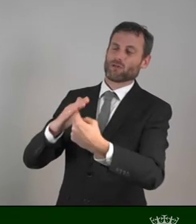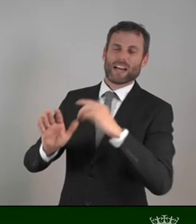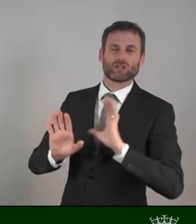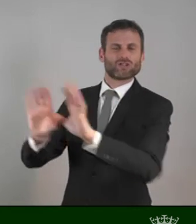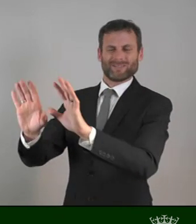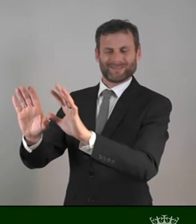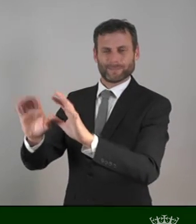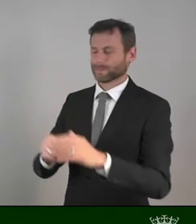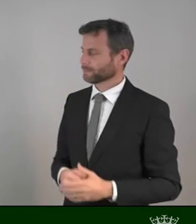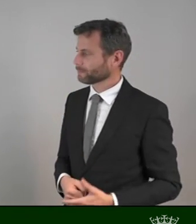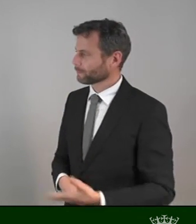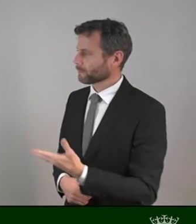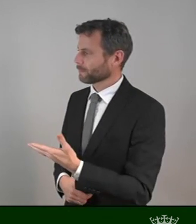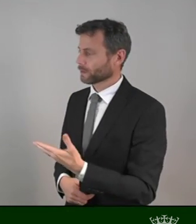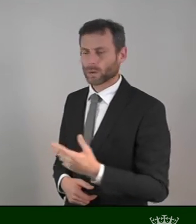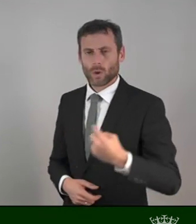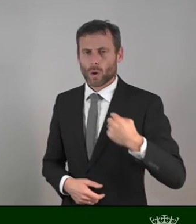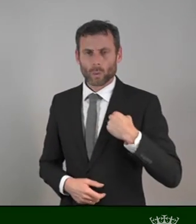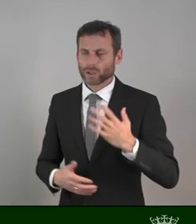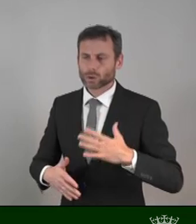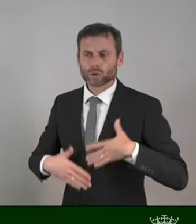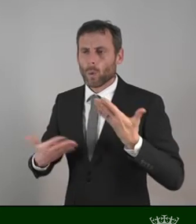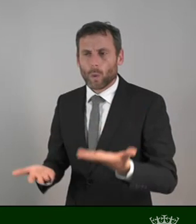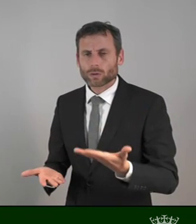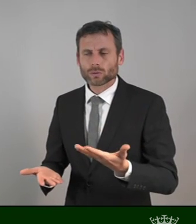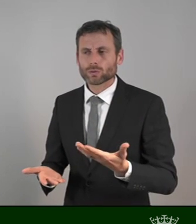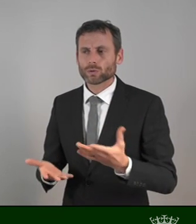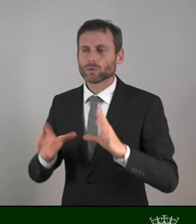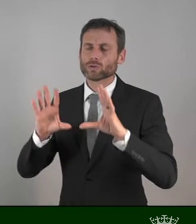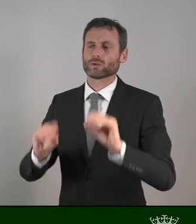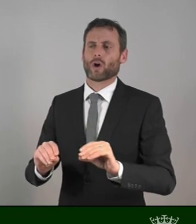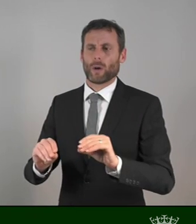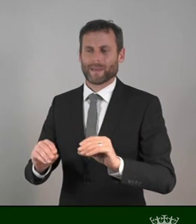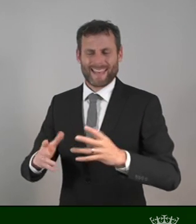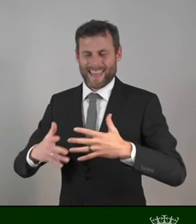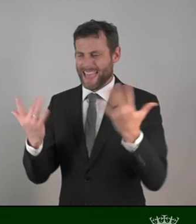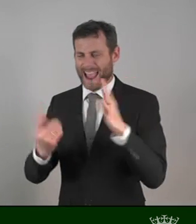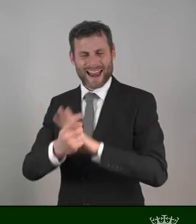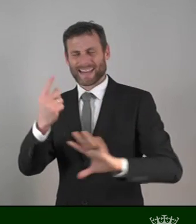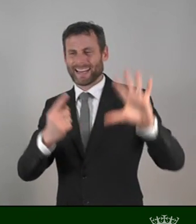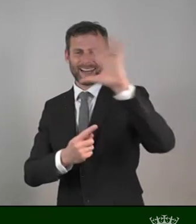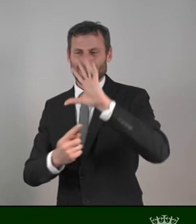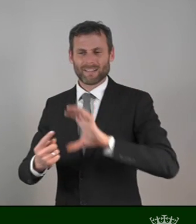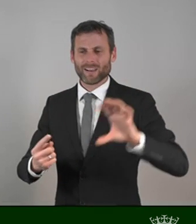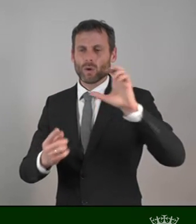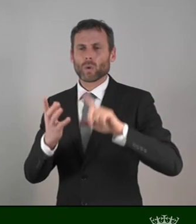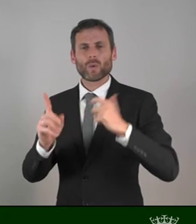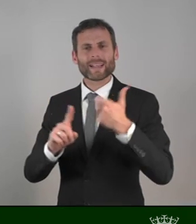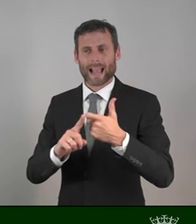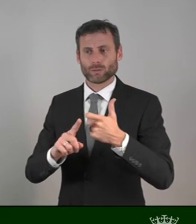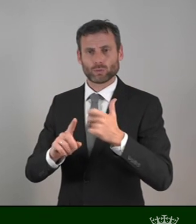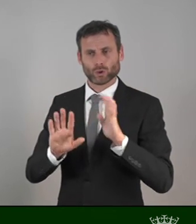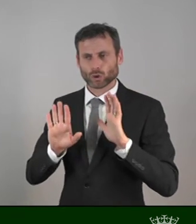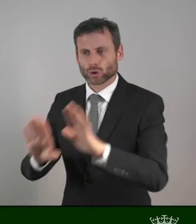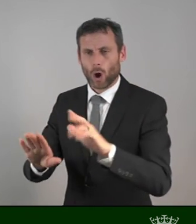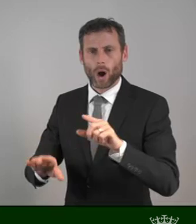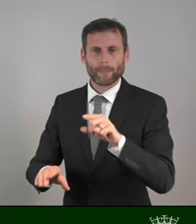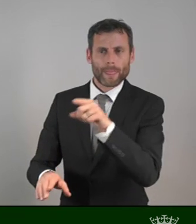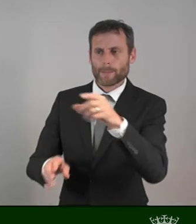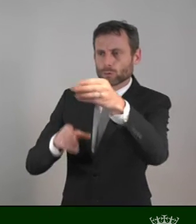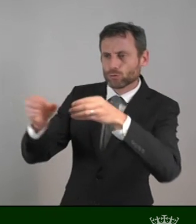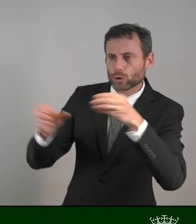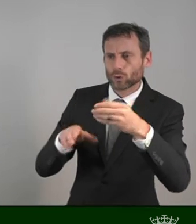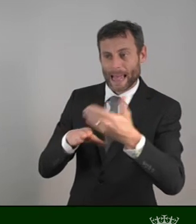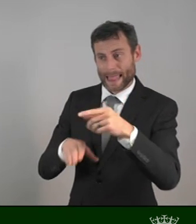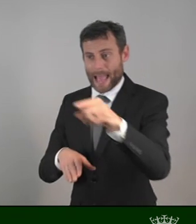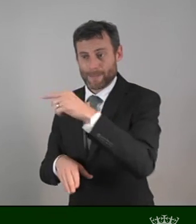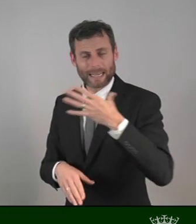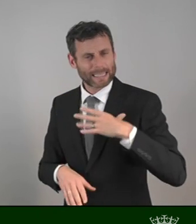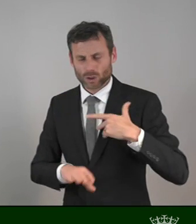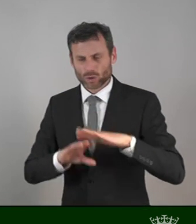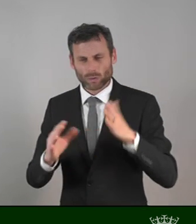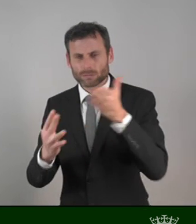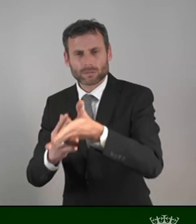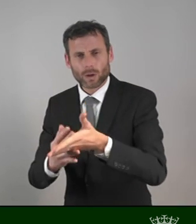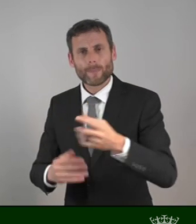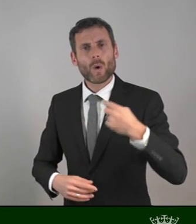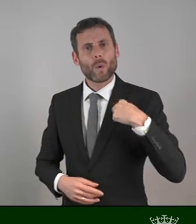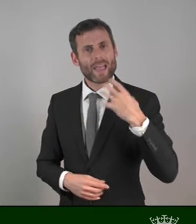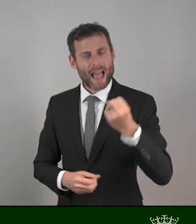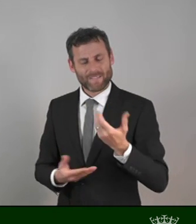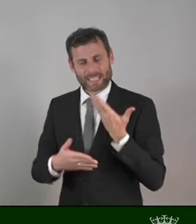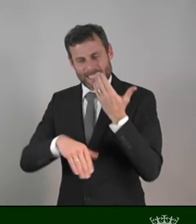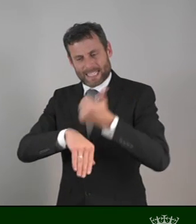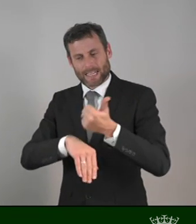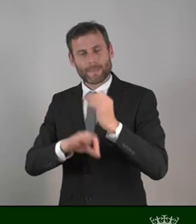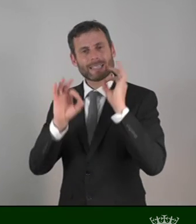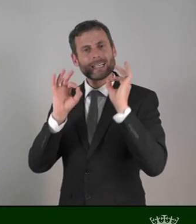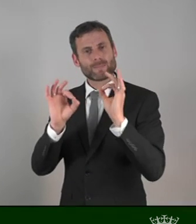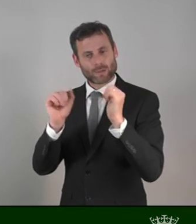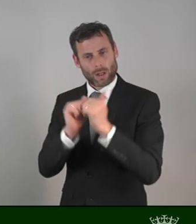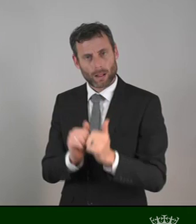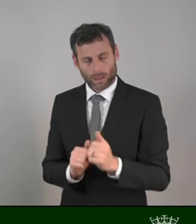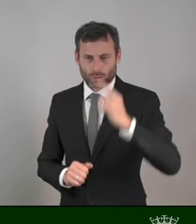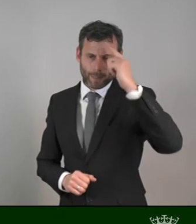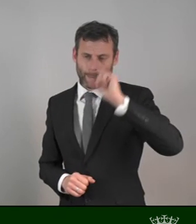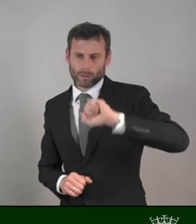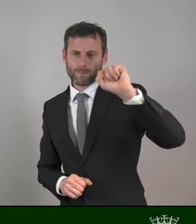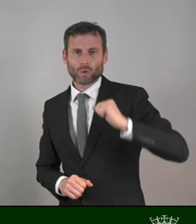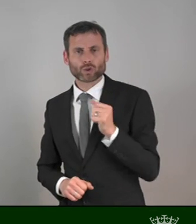I think the House should be clear that we do not wish in any way to deprive any part of the UK of the labour that it needs, and we have special provisions to ensure that Scotland is properly catered for.